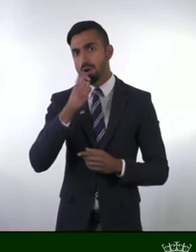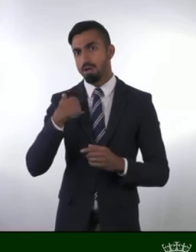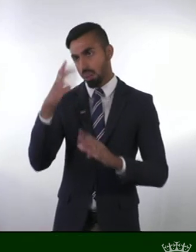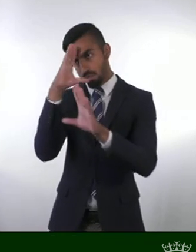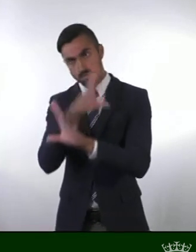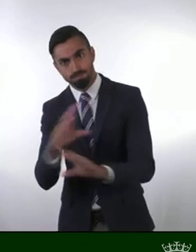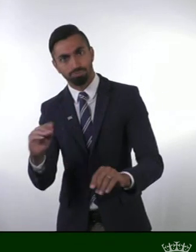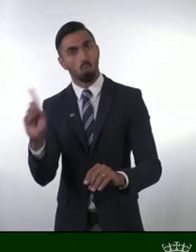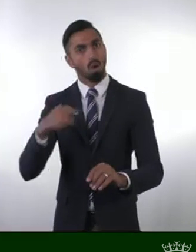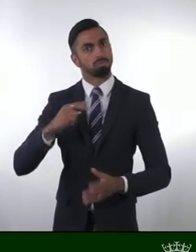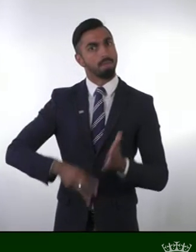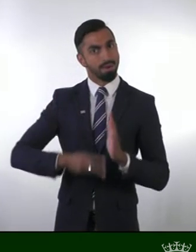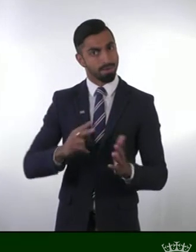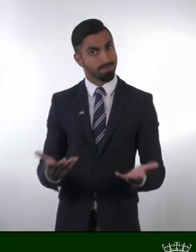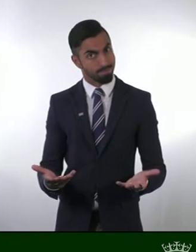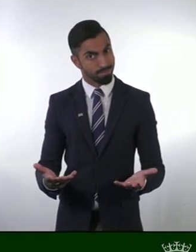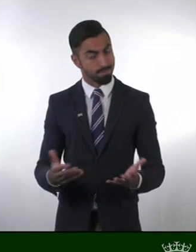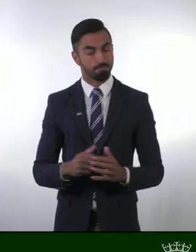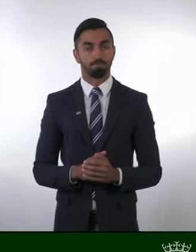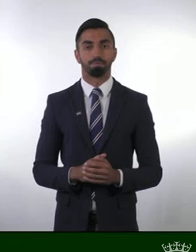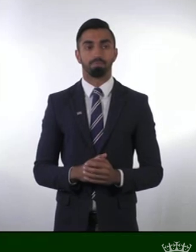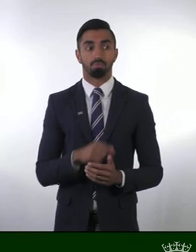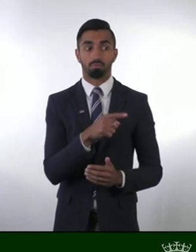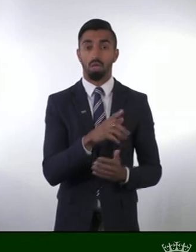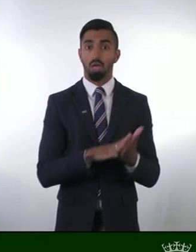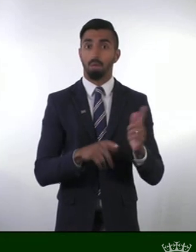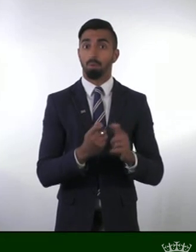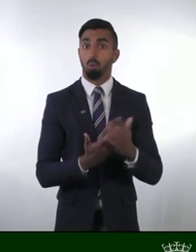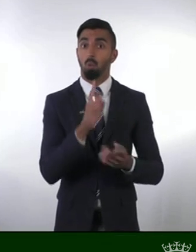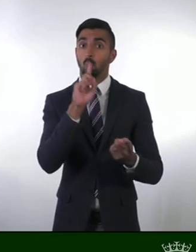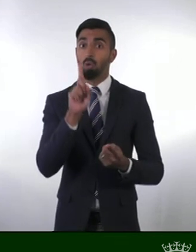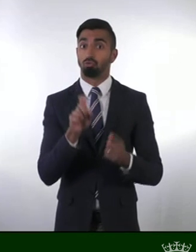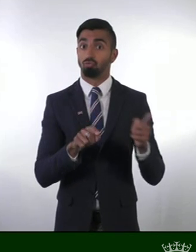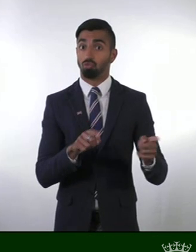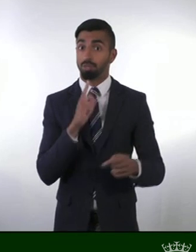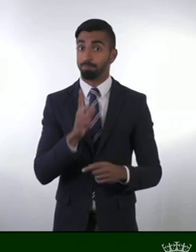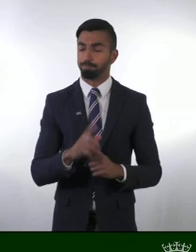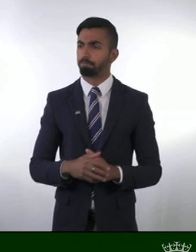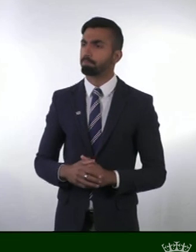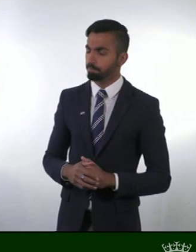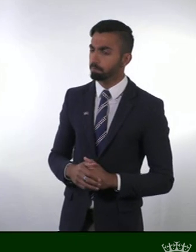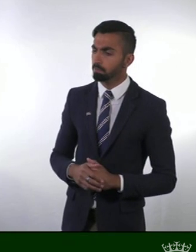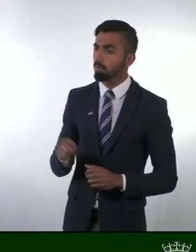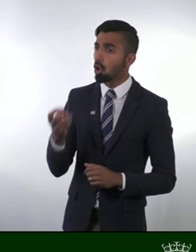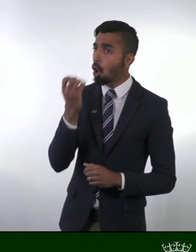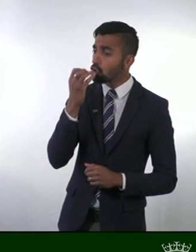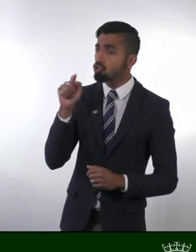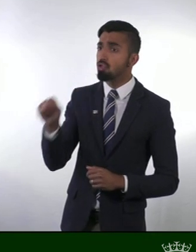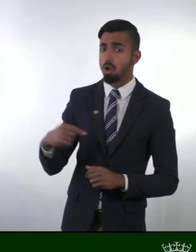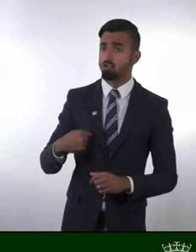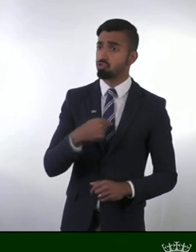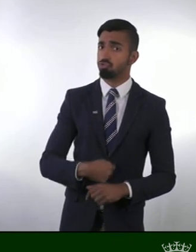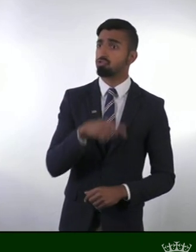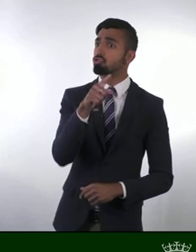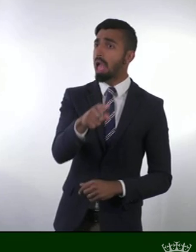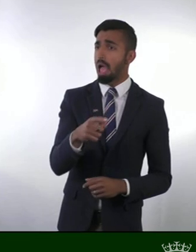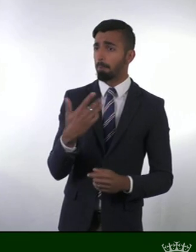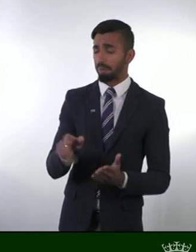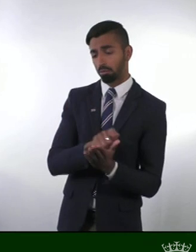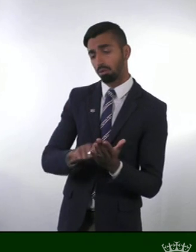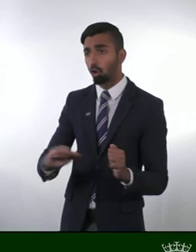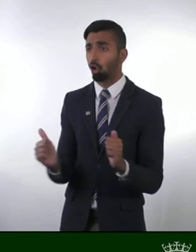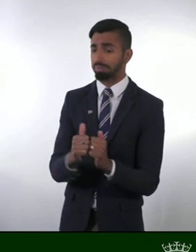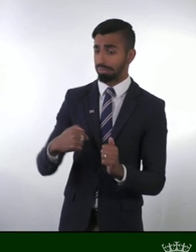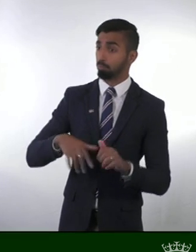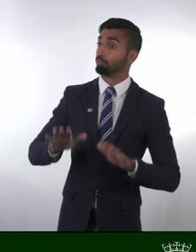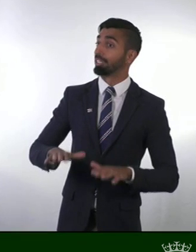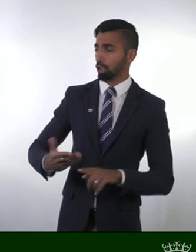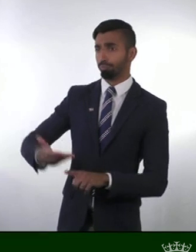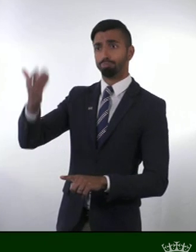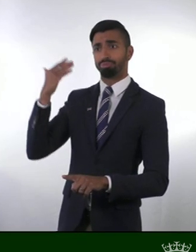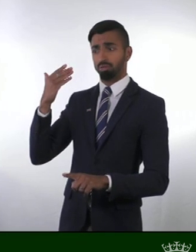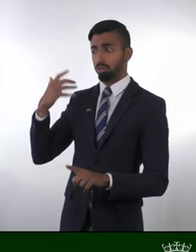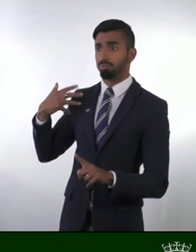The threatened breach of the Sino-British joint declaration for Hong Kong is just the latest evidence of China’s increasingly overt rejection of the rules of international fair play.